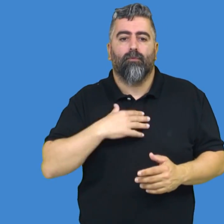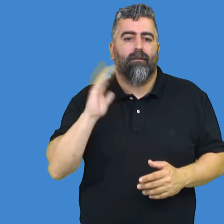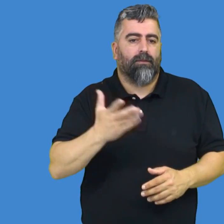afectar